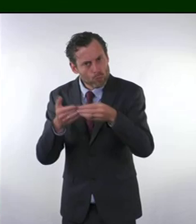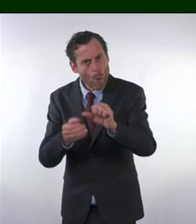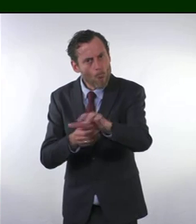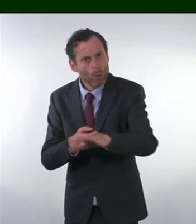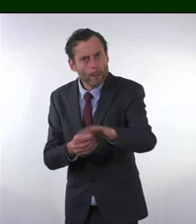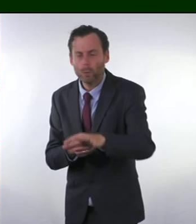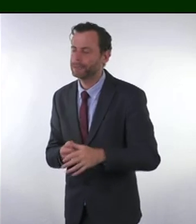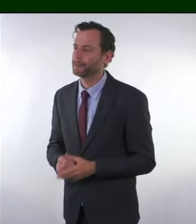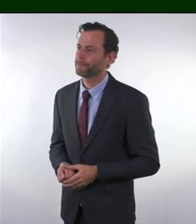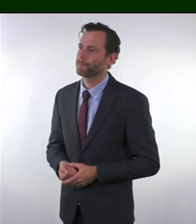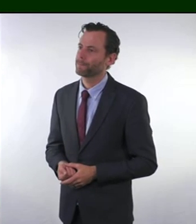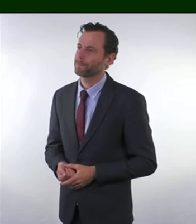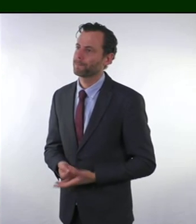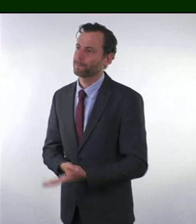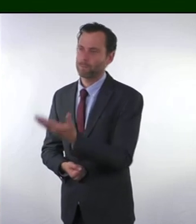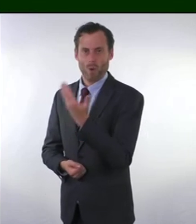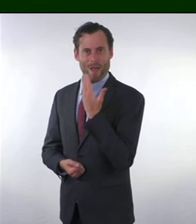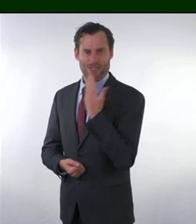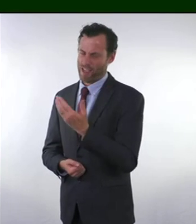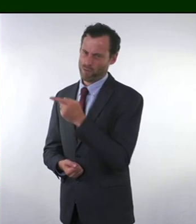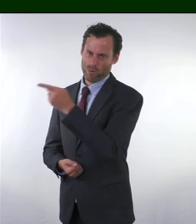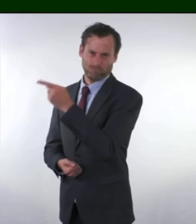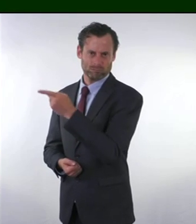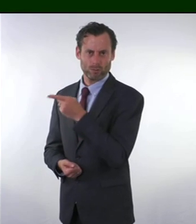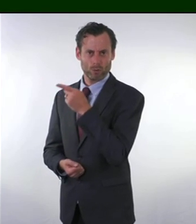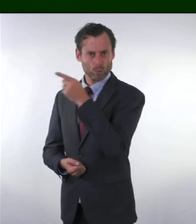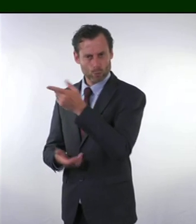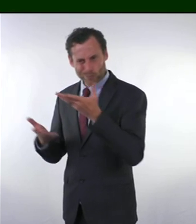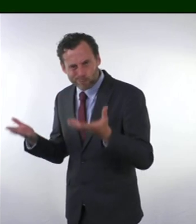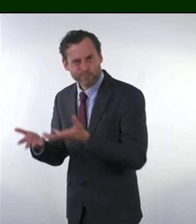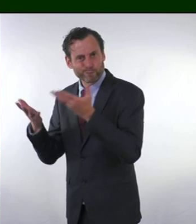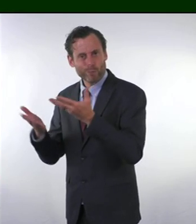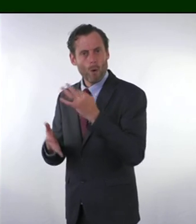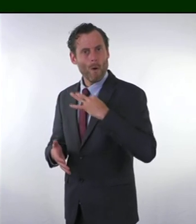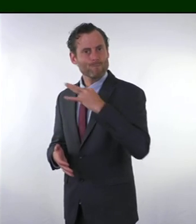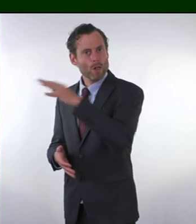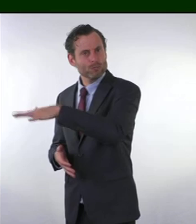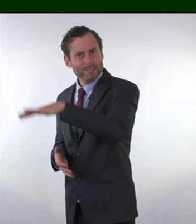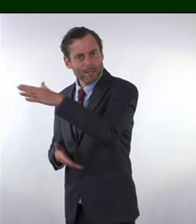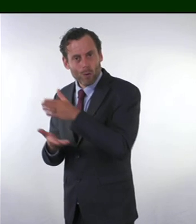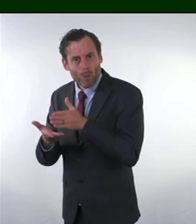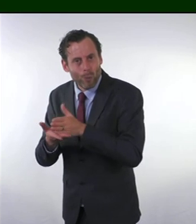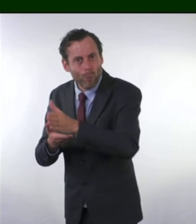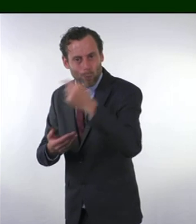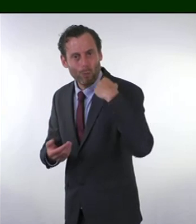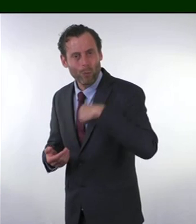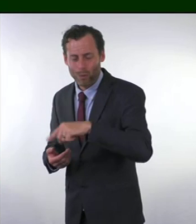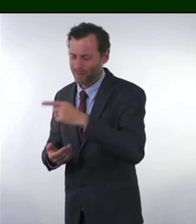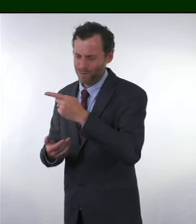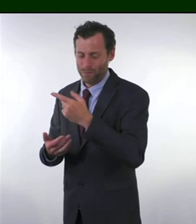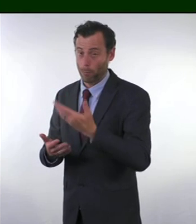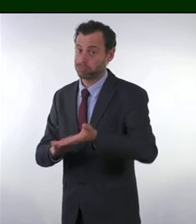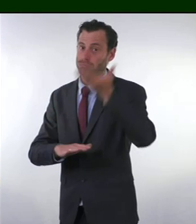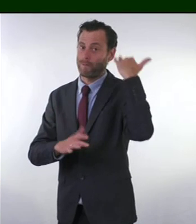I thank my honourable Friend for everything he has done to champion the voluntary sector and community spirit over many years.